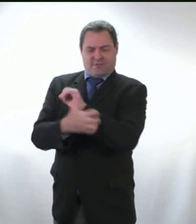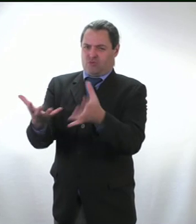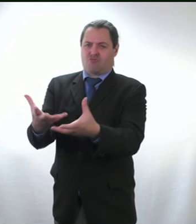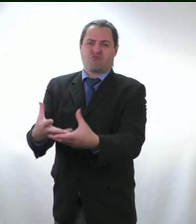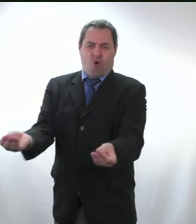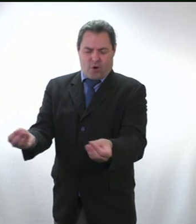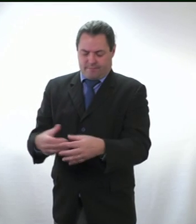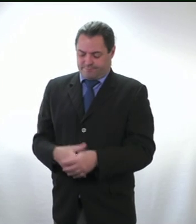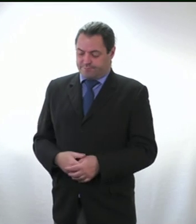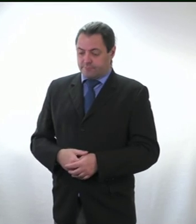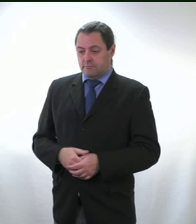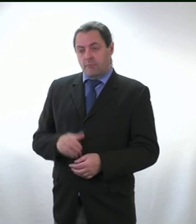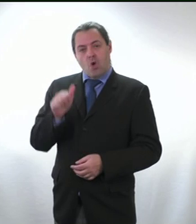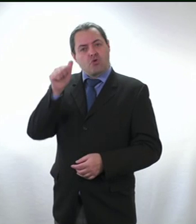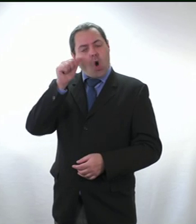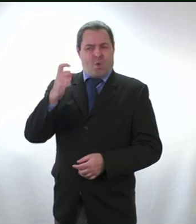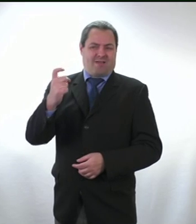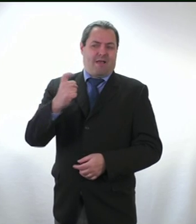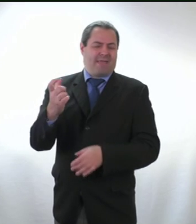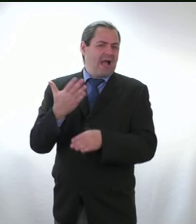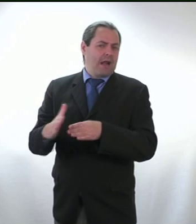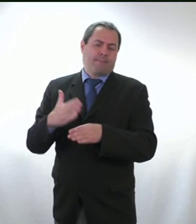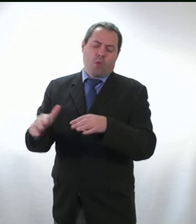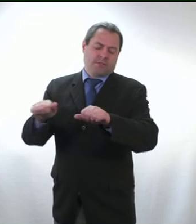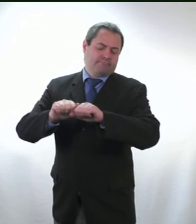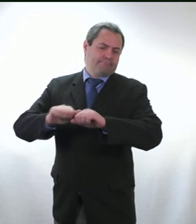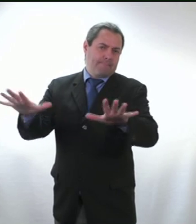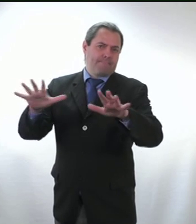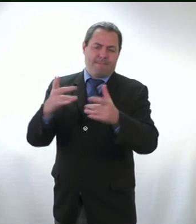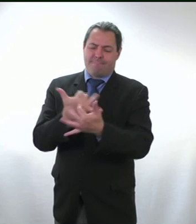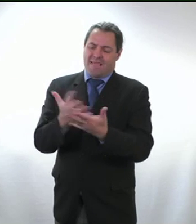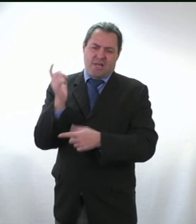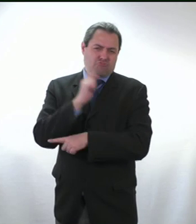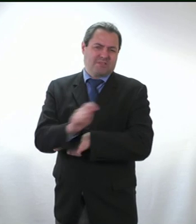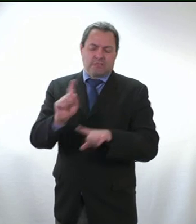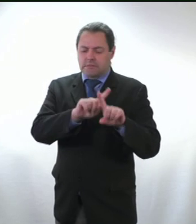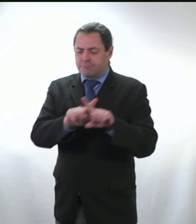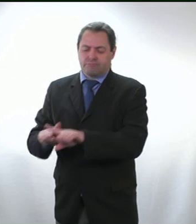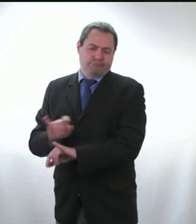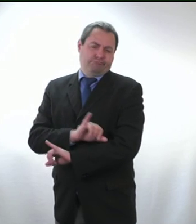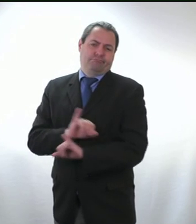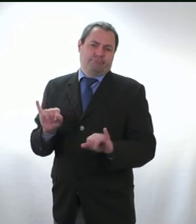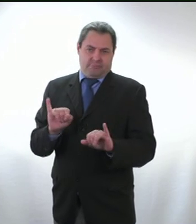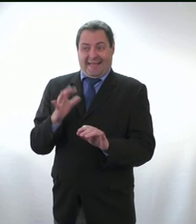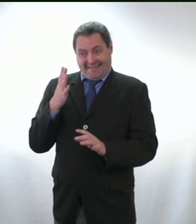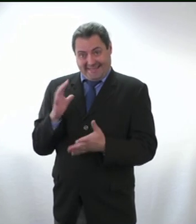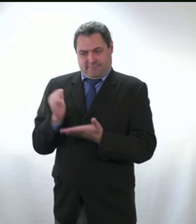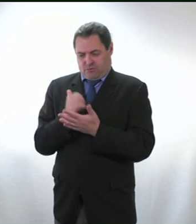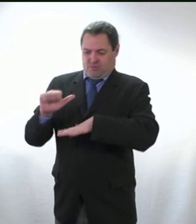With mass unemployment looming, having the right social security measures in place to help families over the long term is vital.